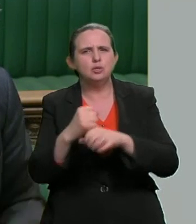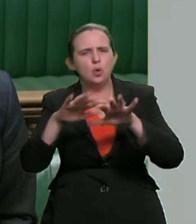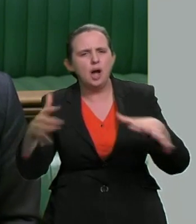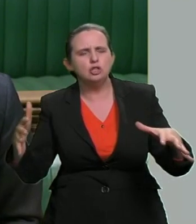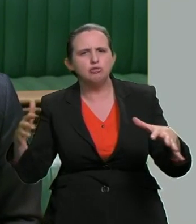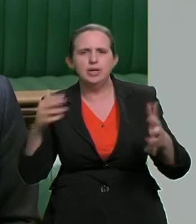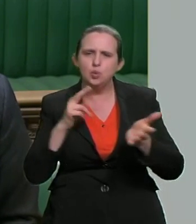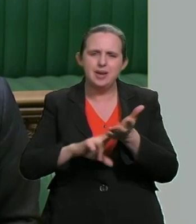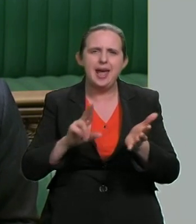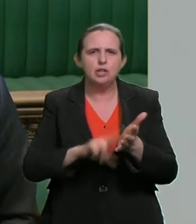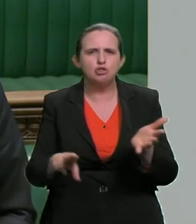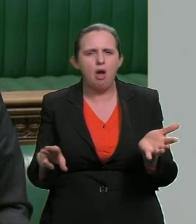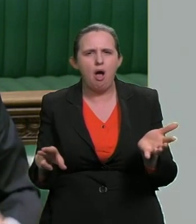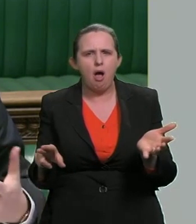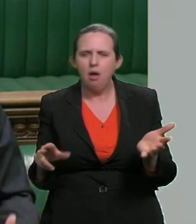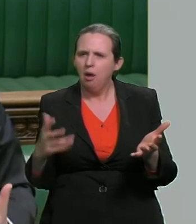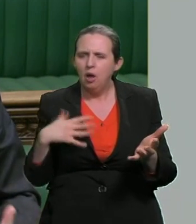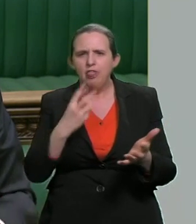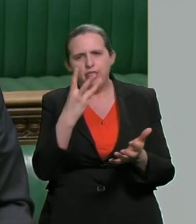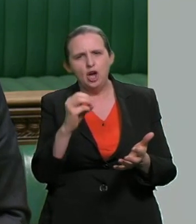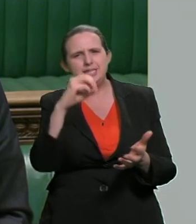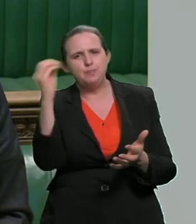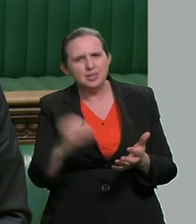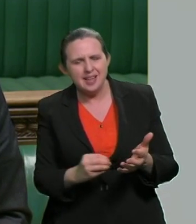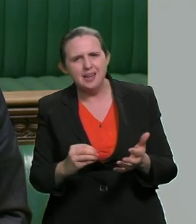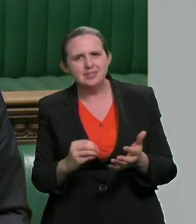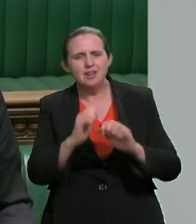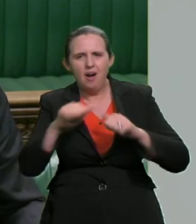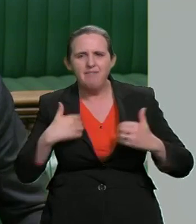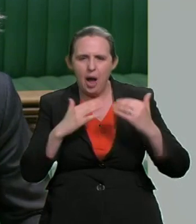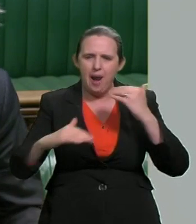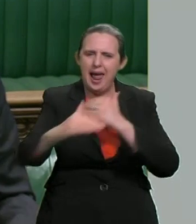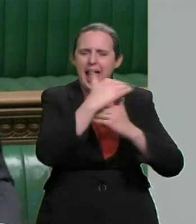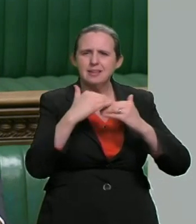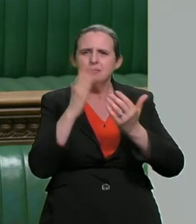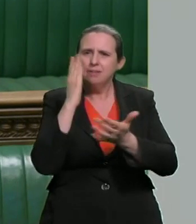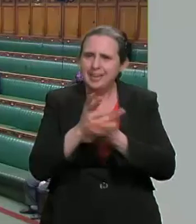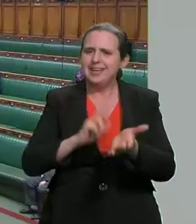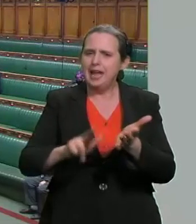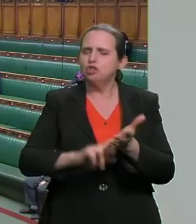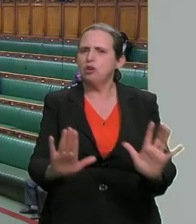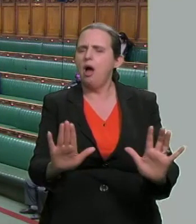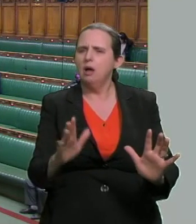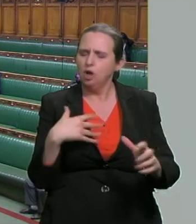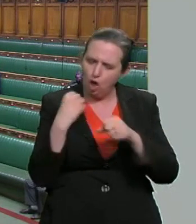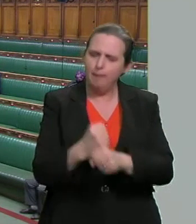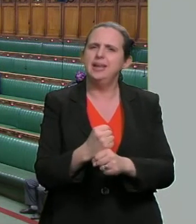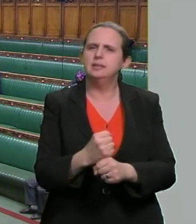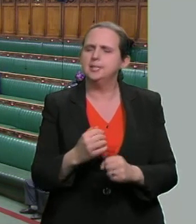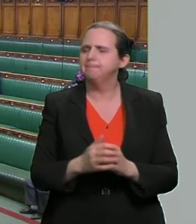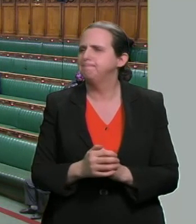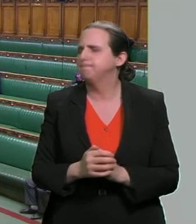We have just consecrated 30% of our land surface to nature.